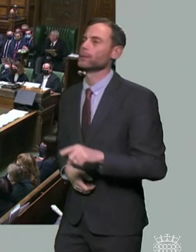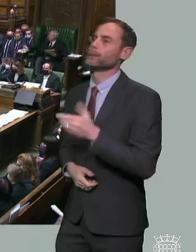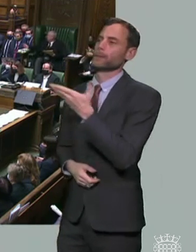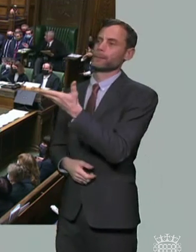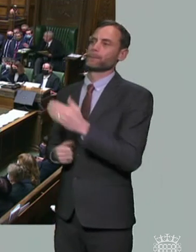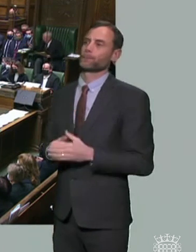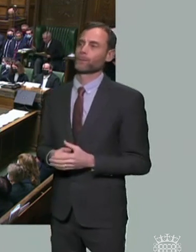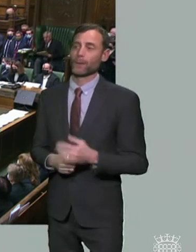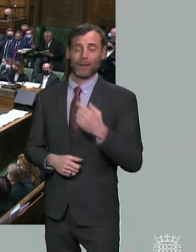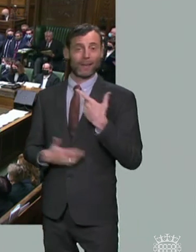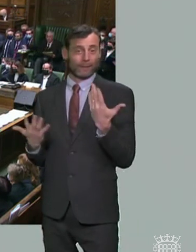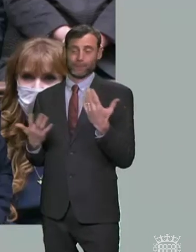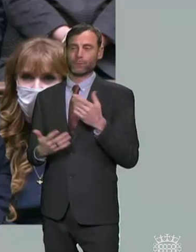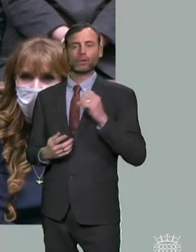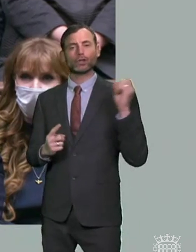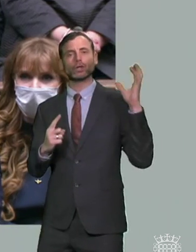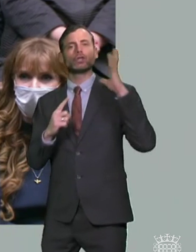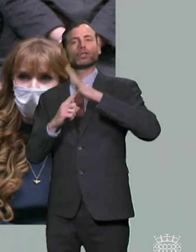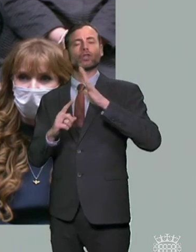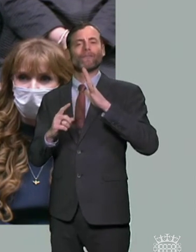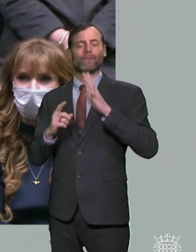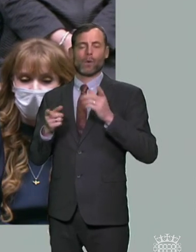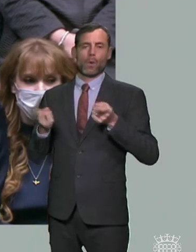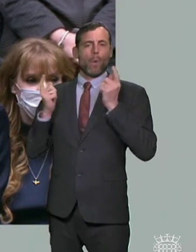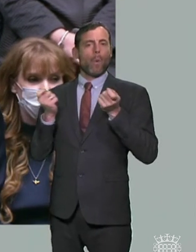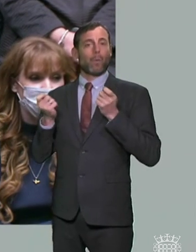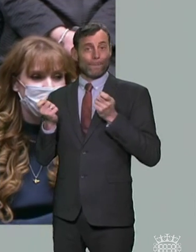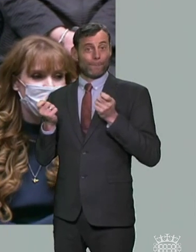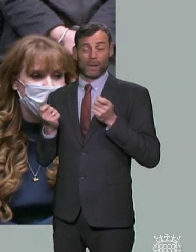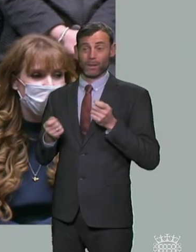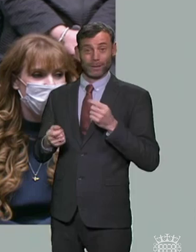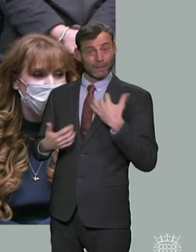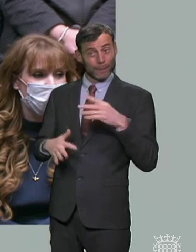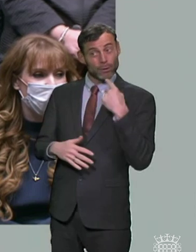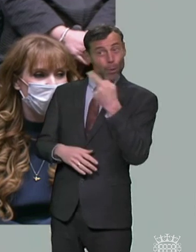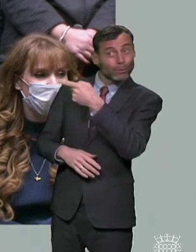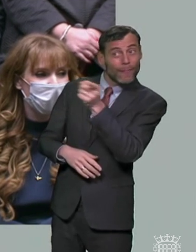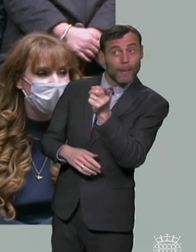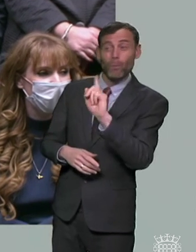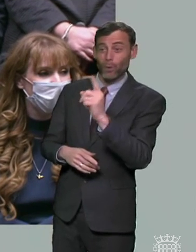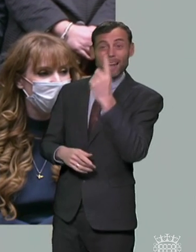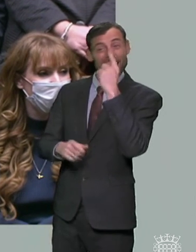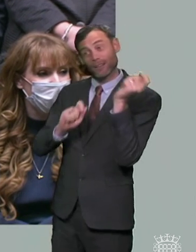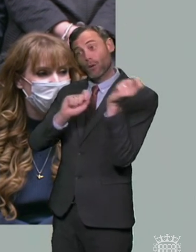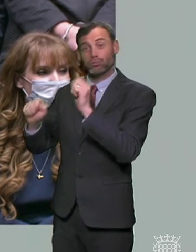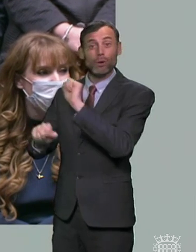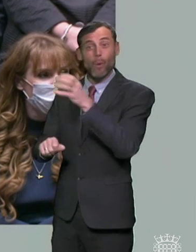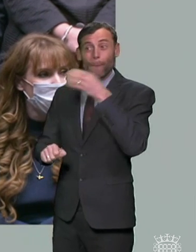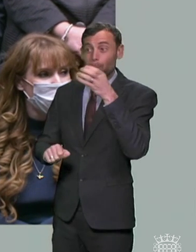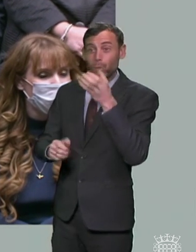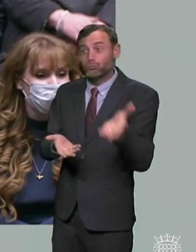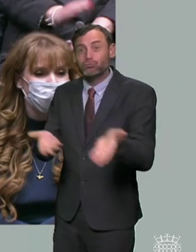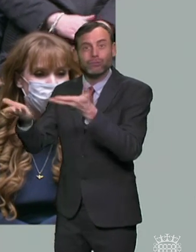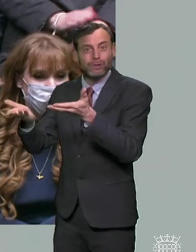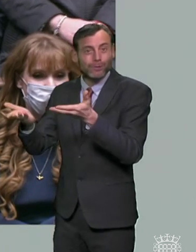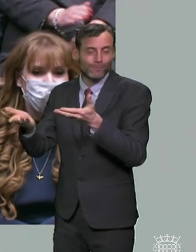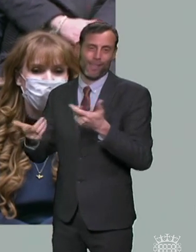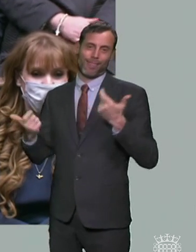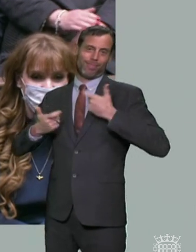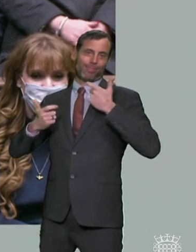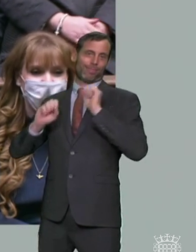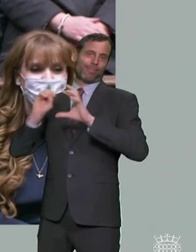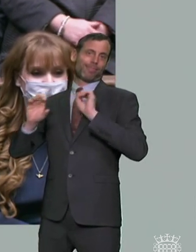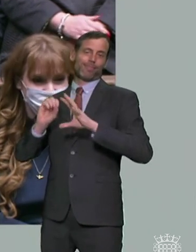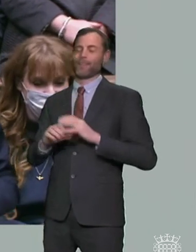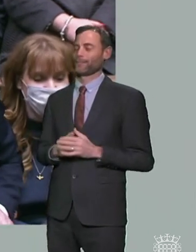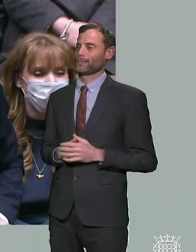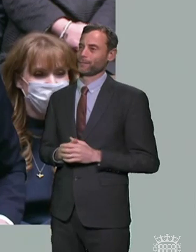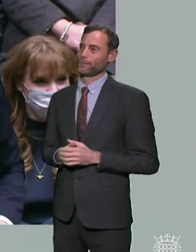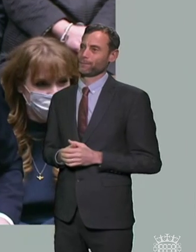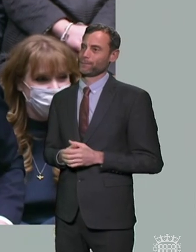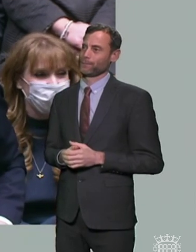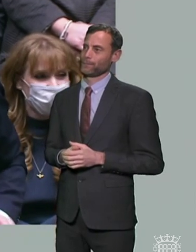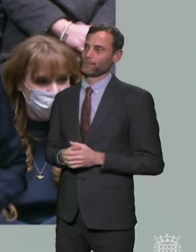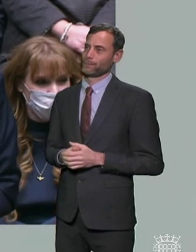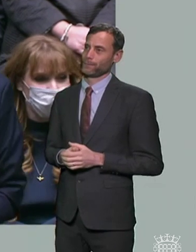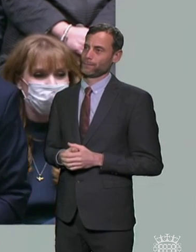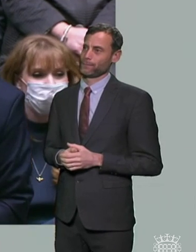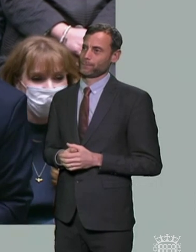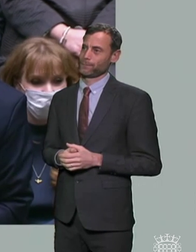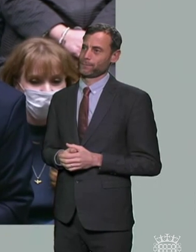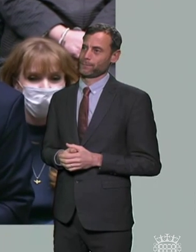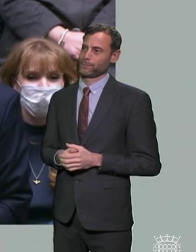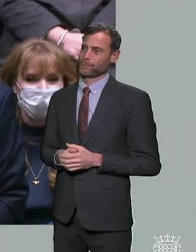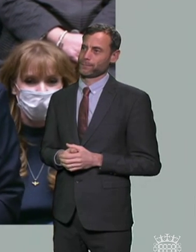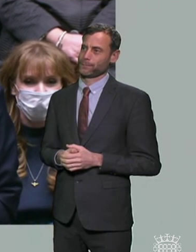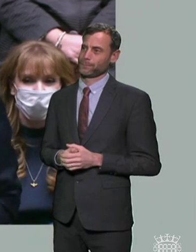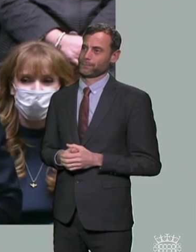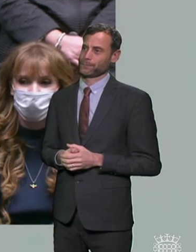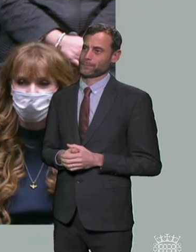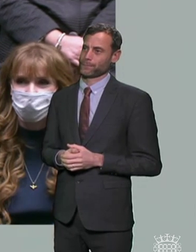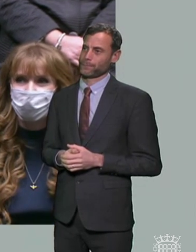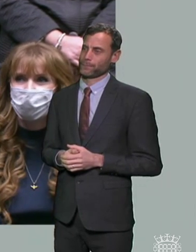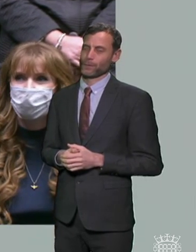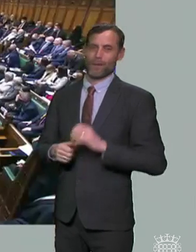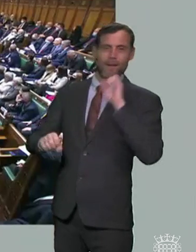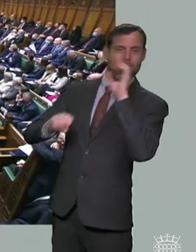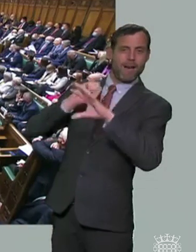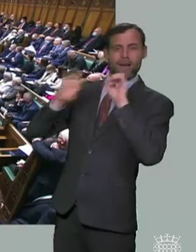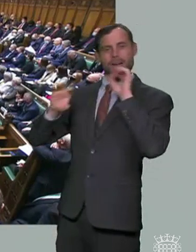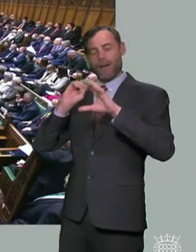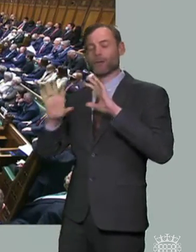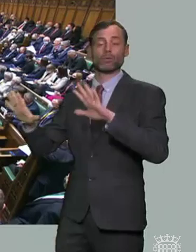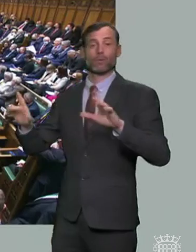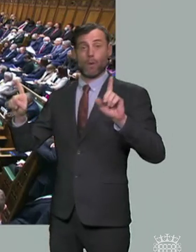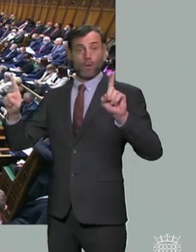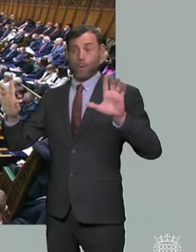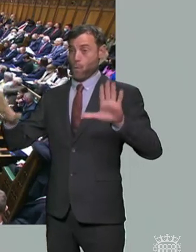The Conservative Members are very noisy. I am sure the Chief Whip has told them to bring their own boos!